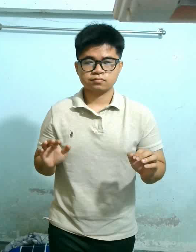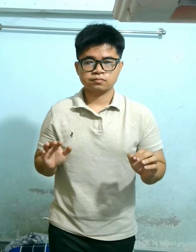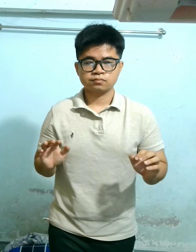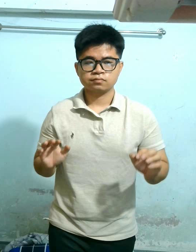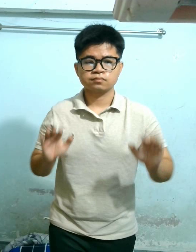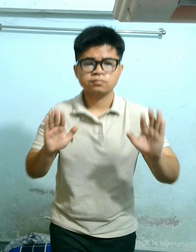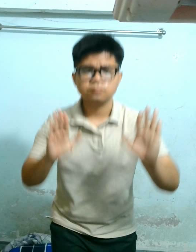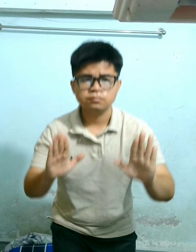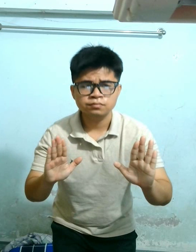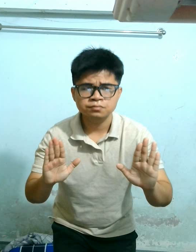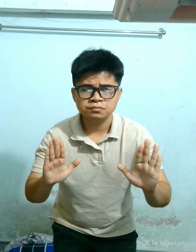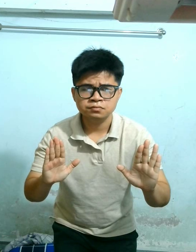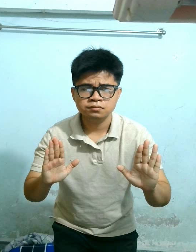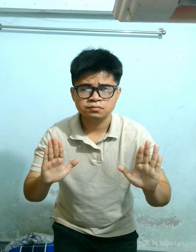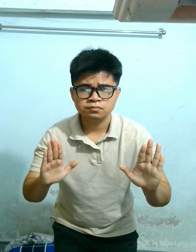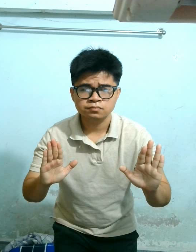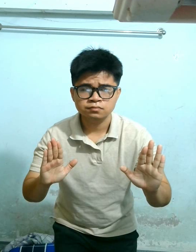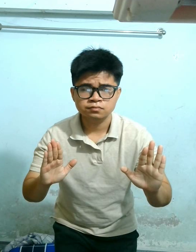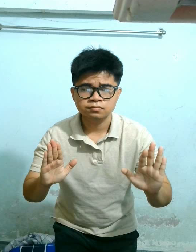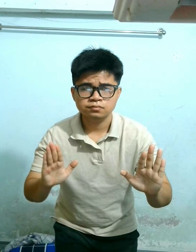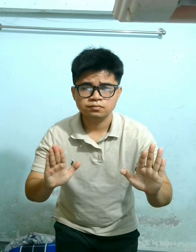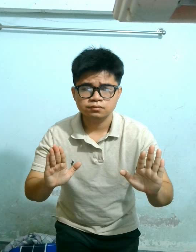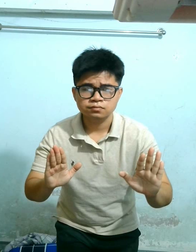dung lai